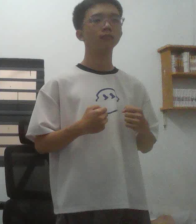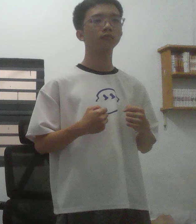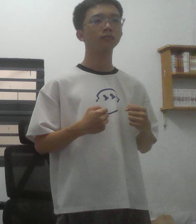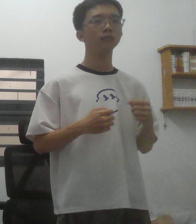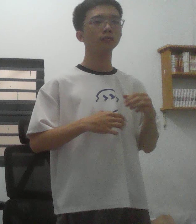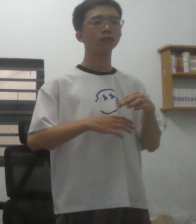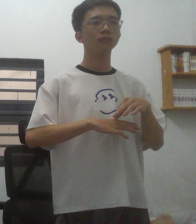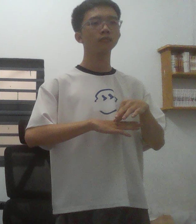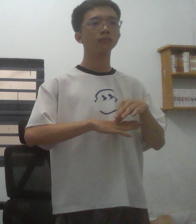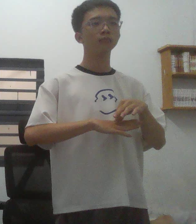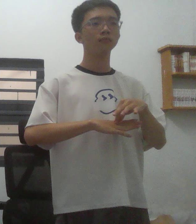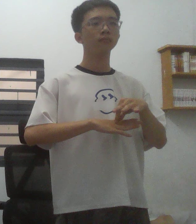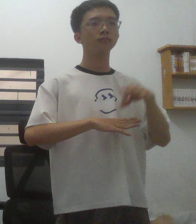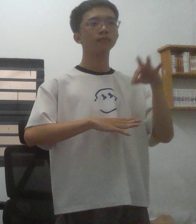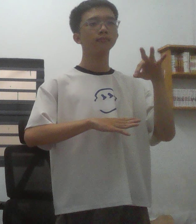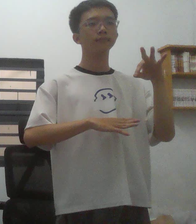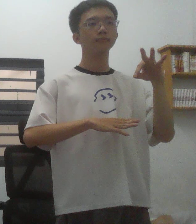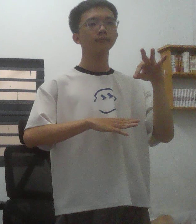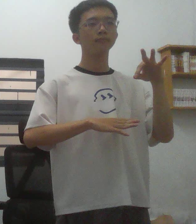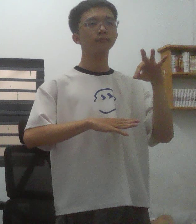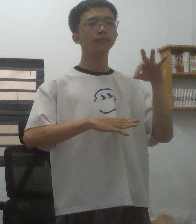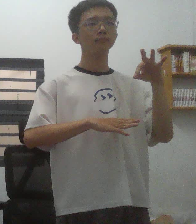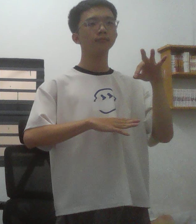tuan